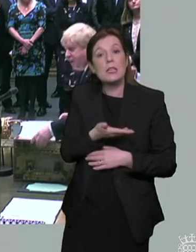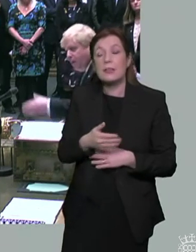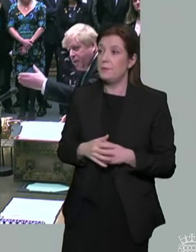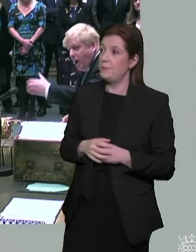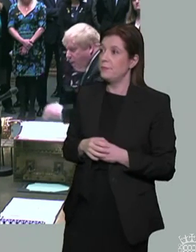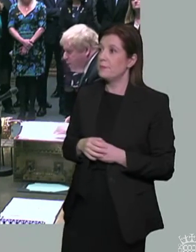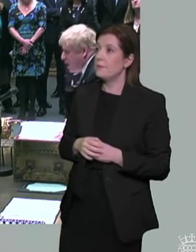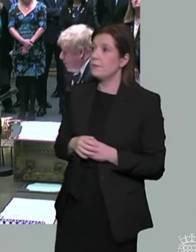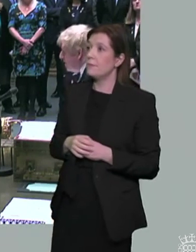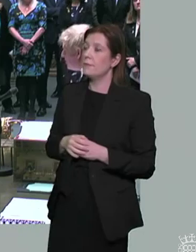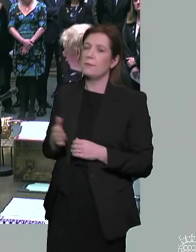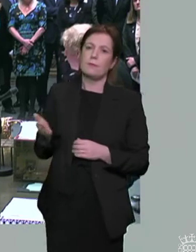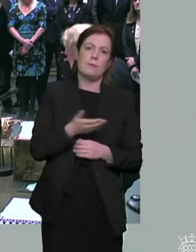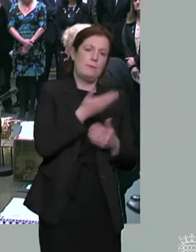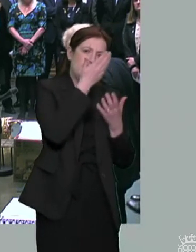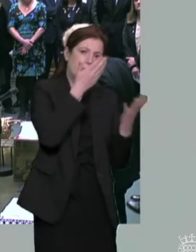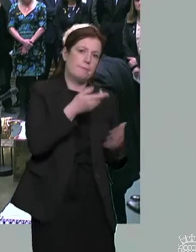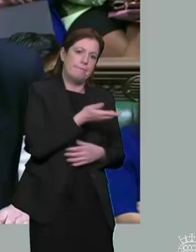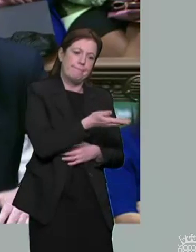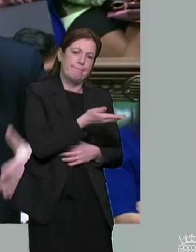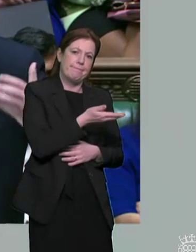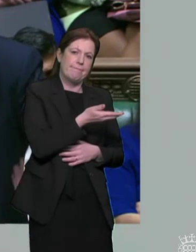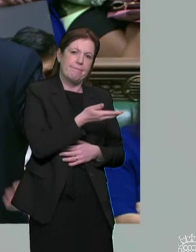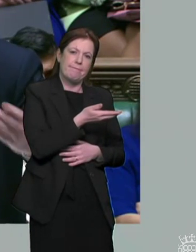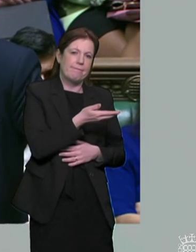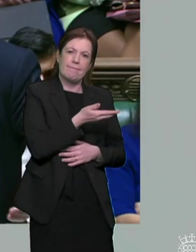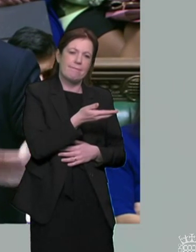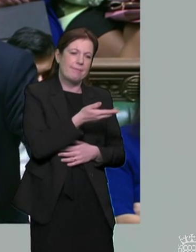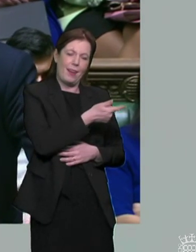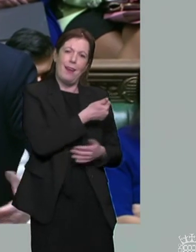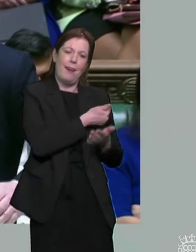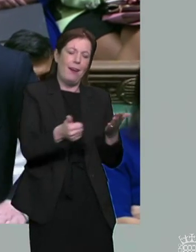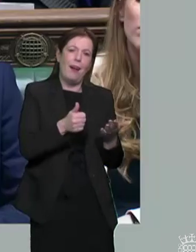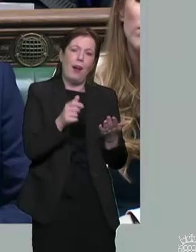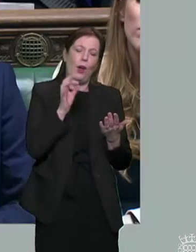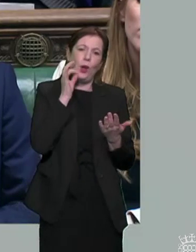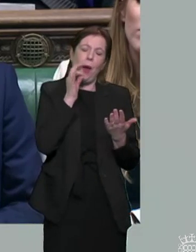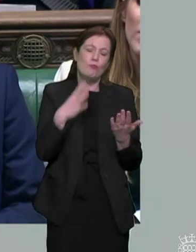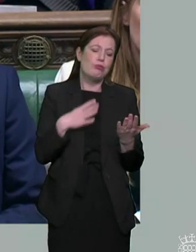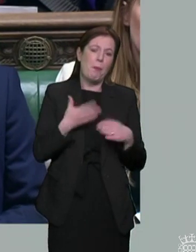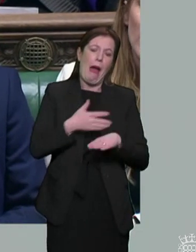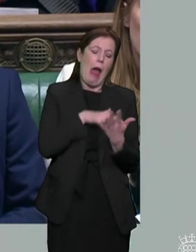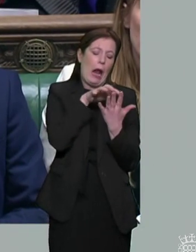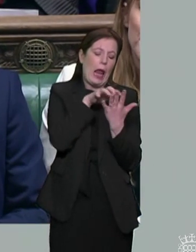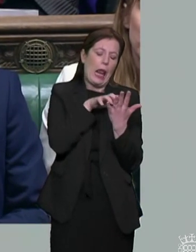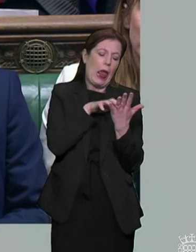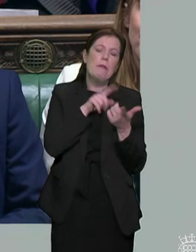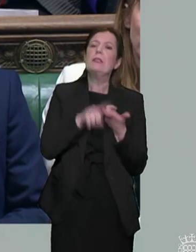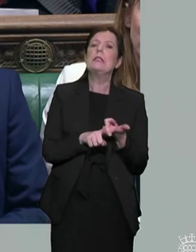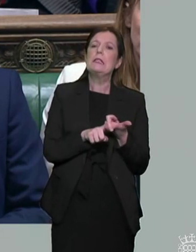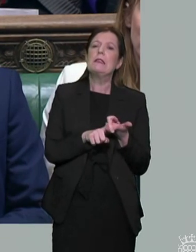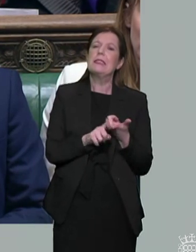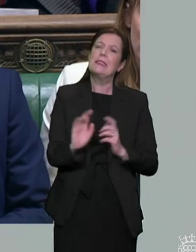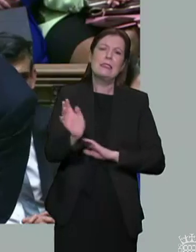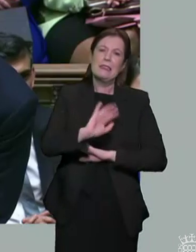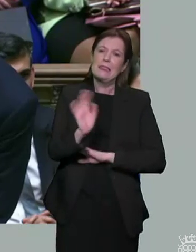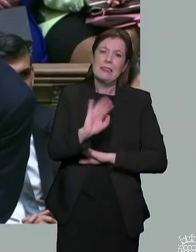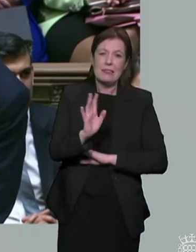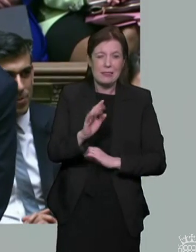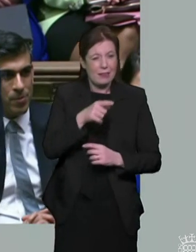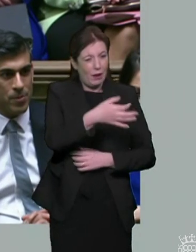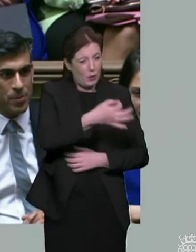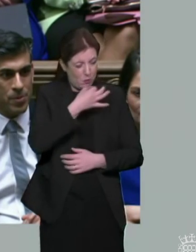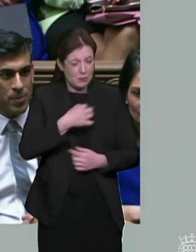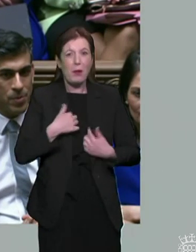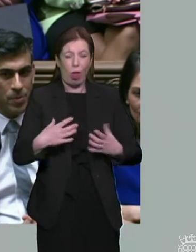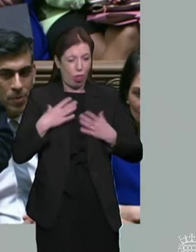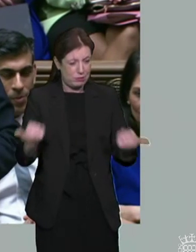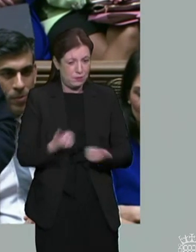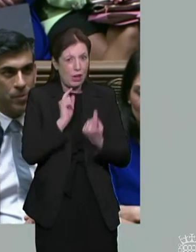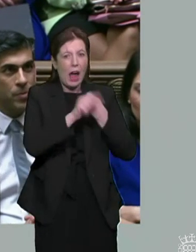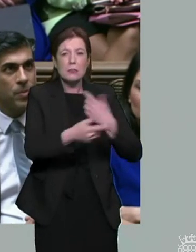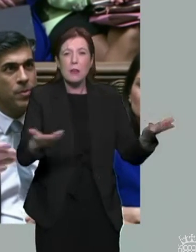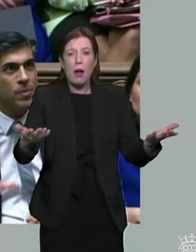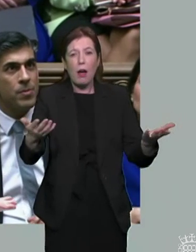I think what the right honourable and learned Gentleman needs to rip up are his pre-scripted questions, because I just answered that question.